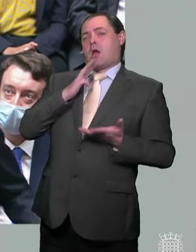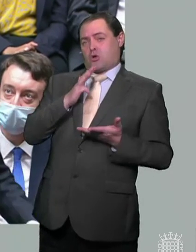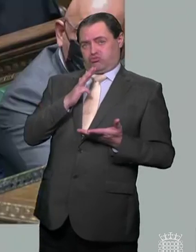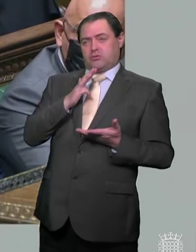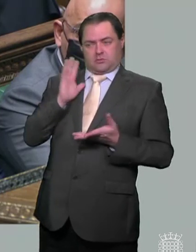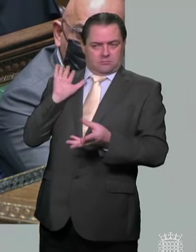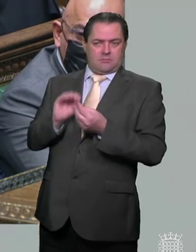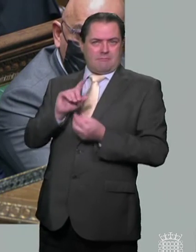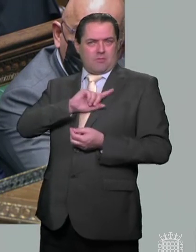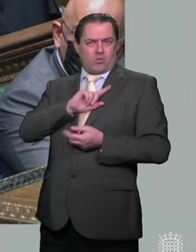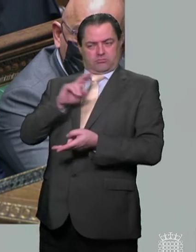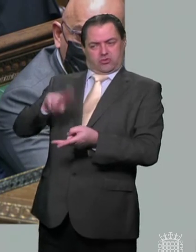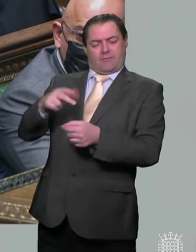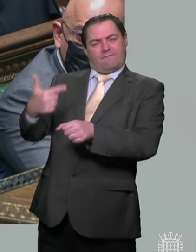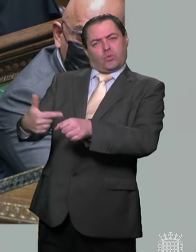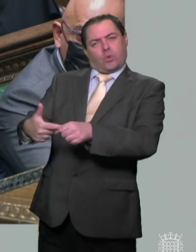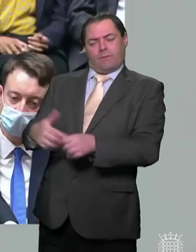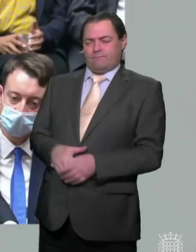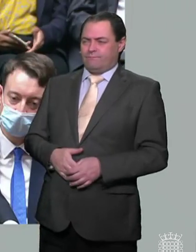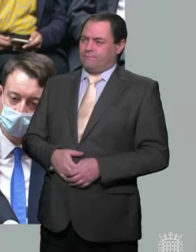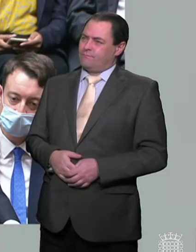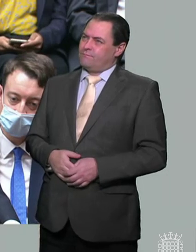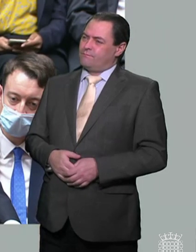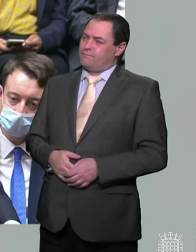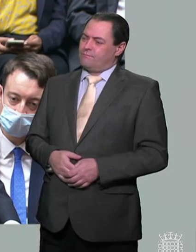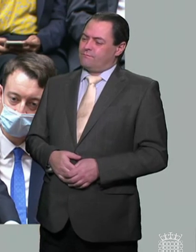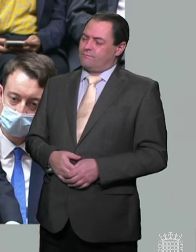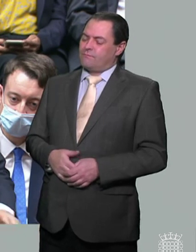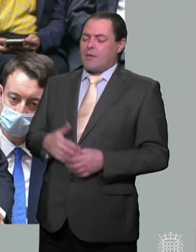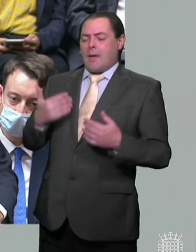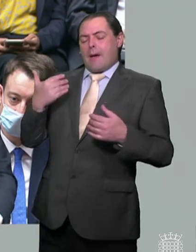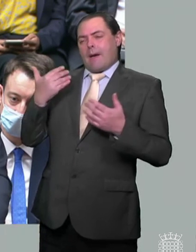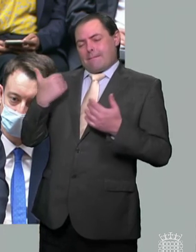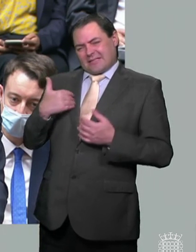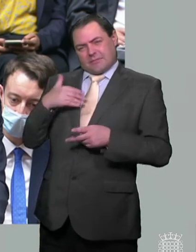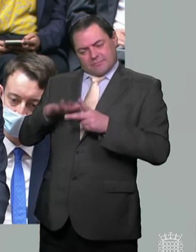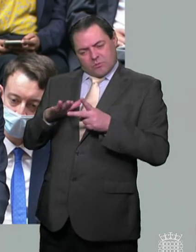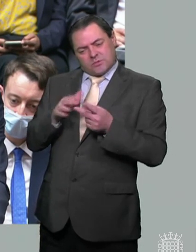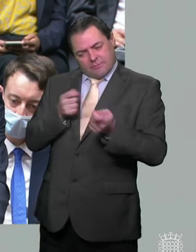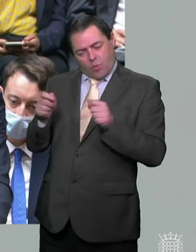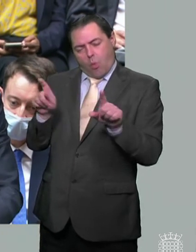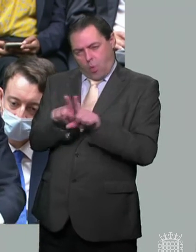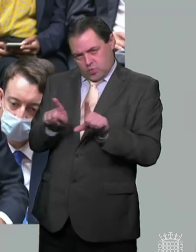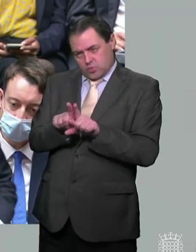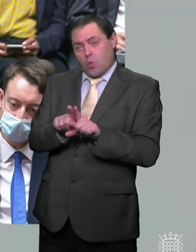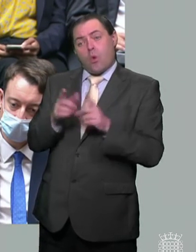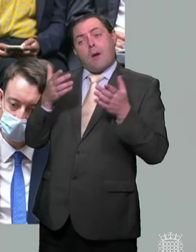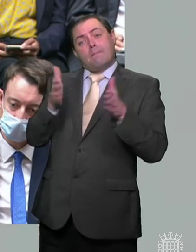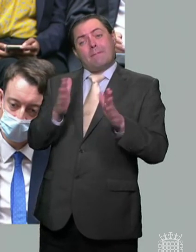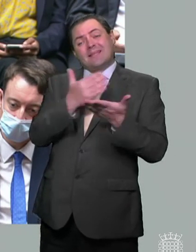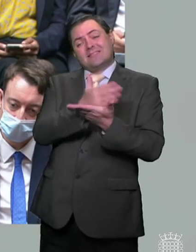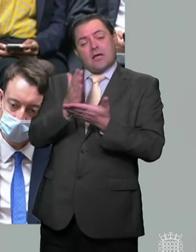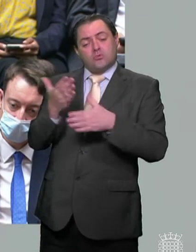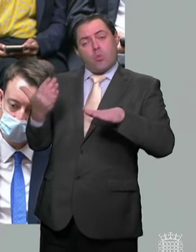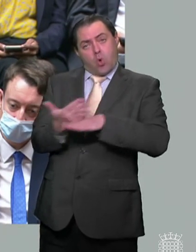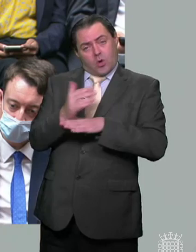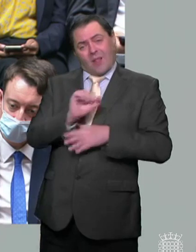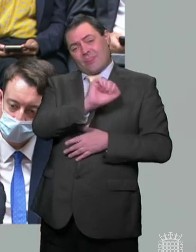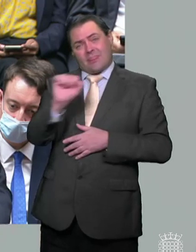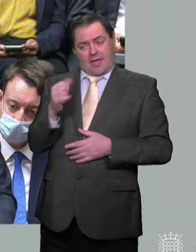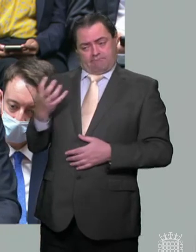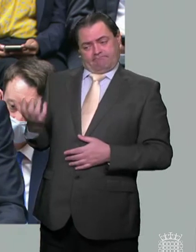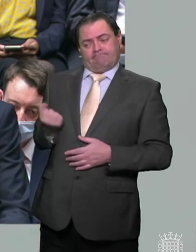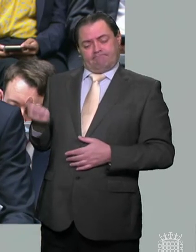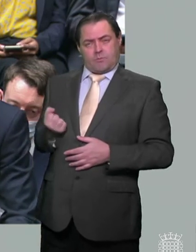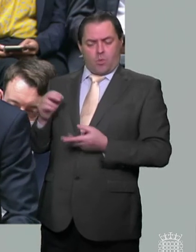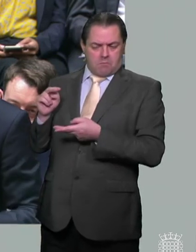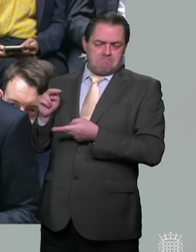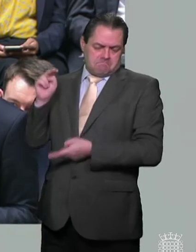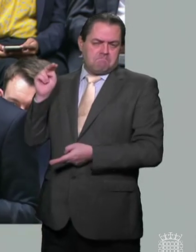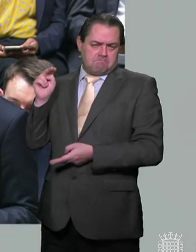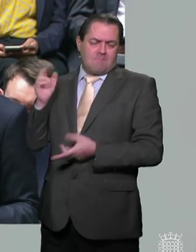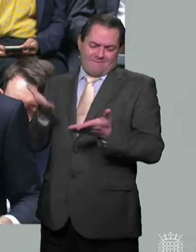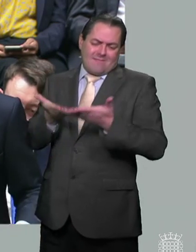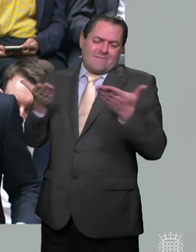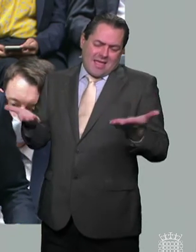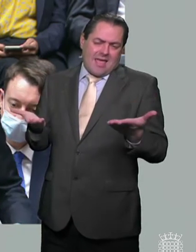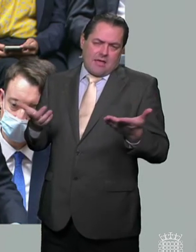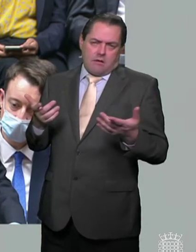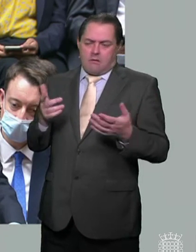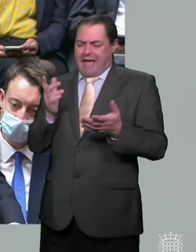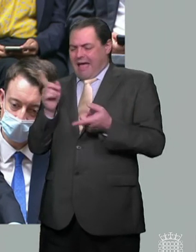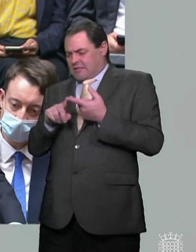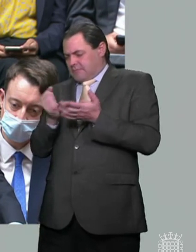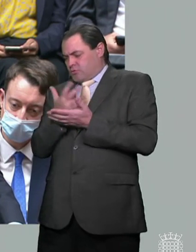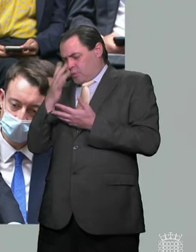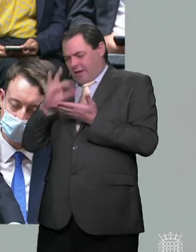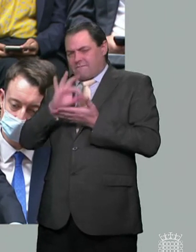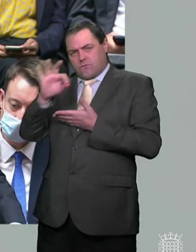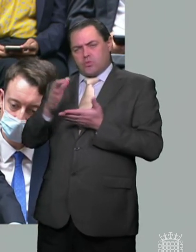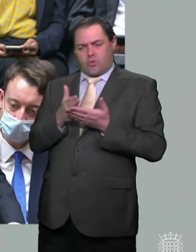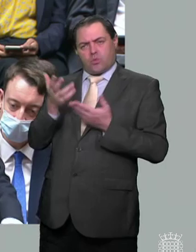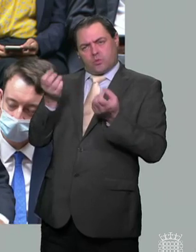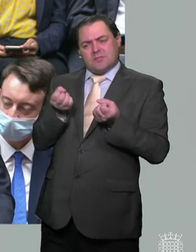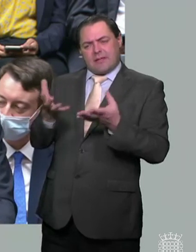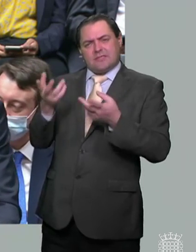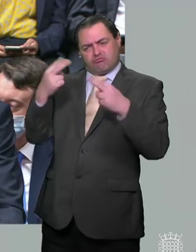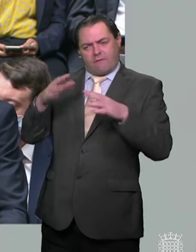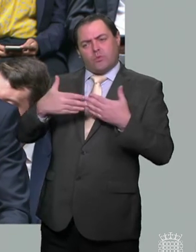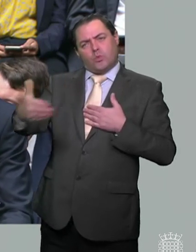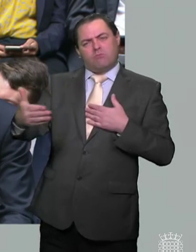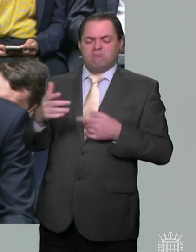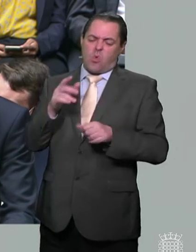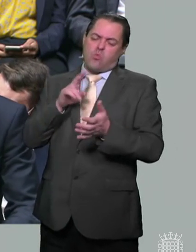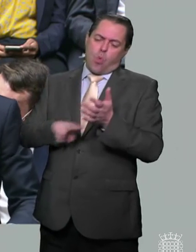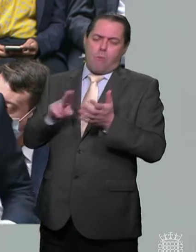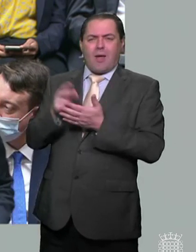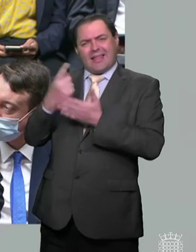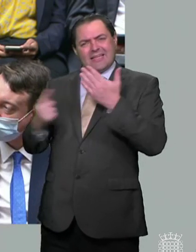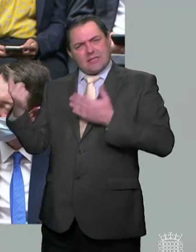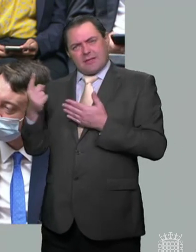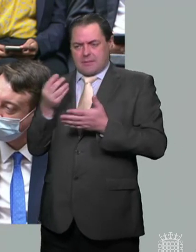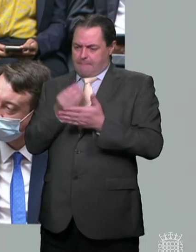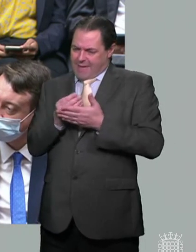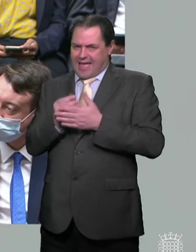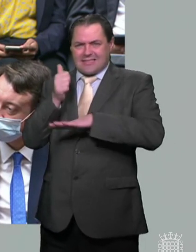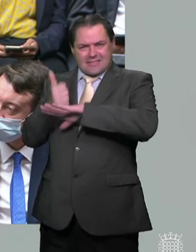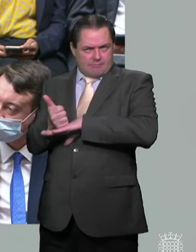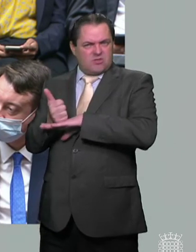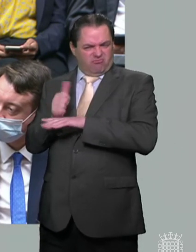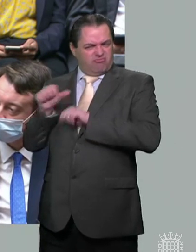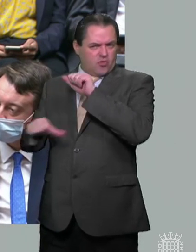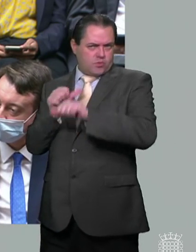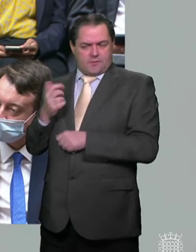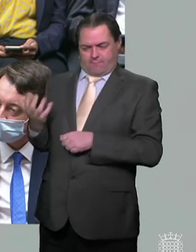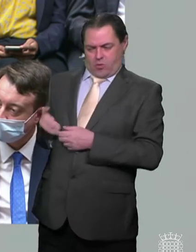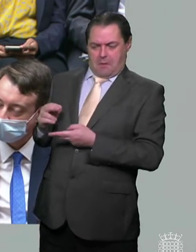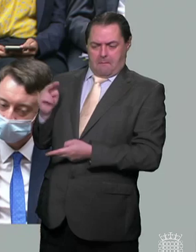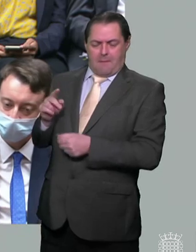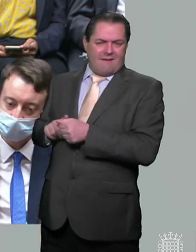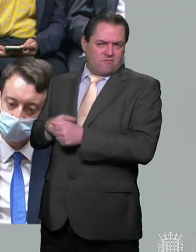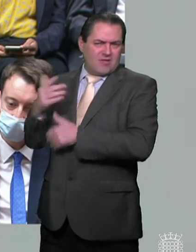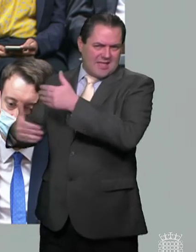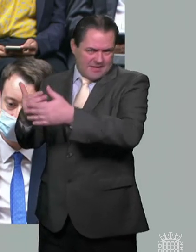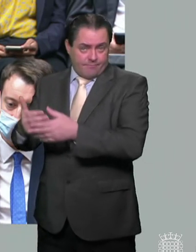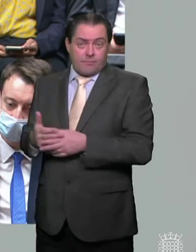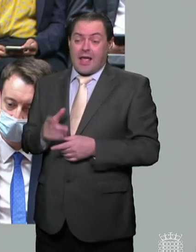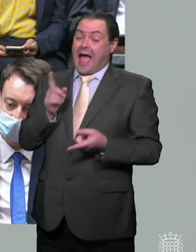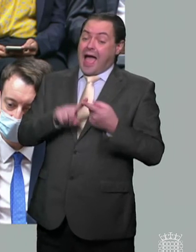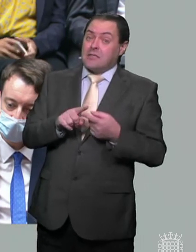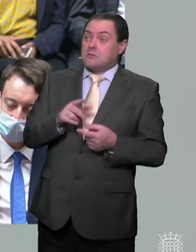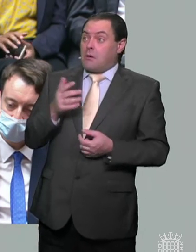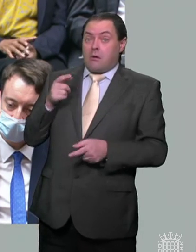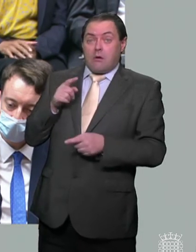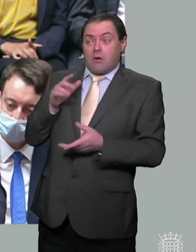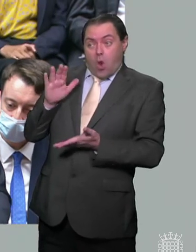I can also announce today that public sector workers will see fair and affordable pay rises across the whole spending review period as we return to the normal, independent pay-setting process, and I can take action to help the lowest paid as well.